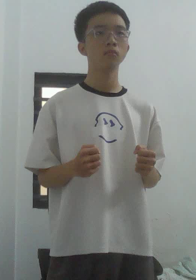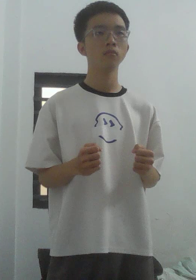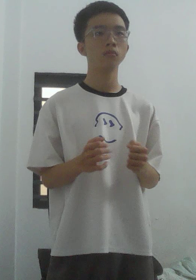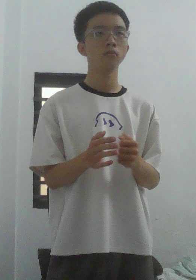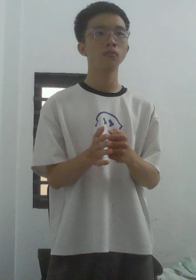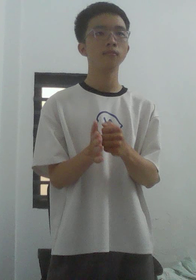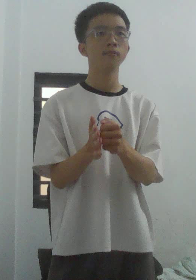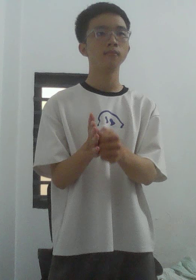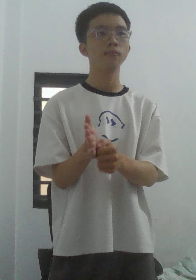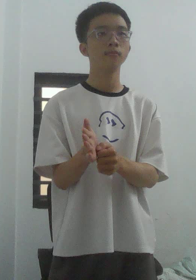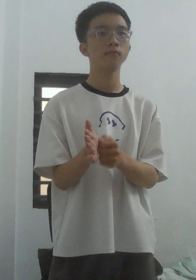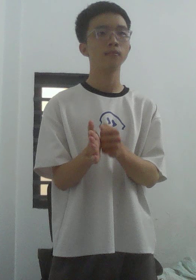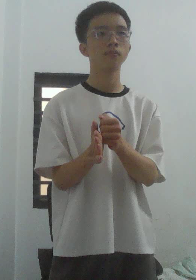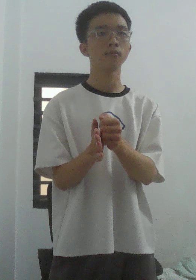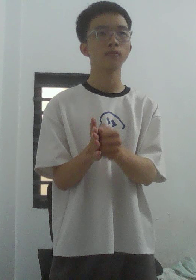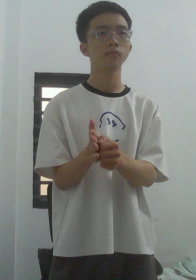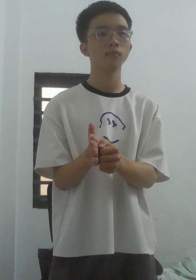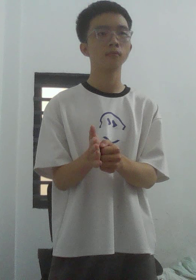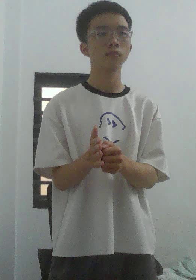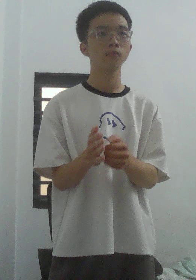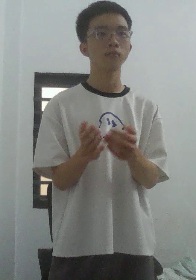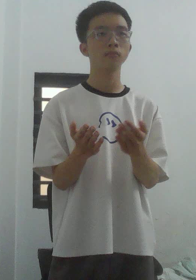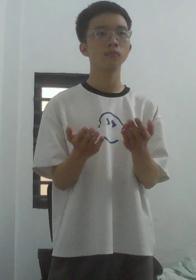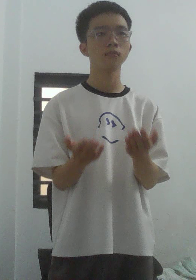thang nay